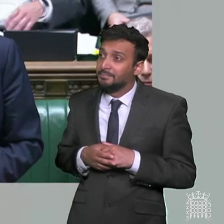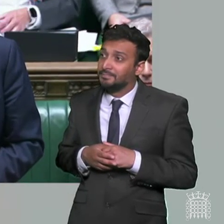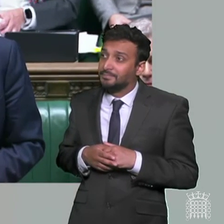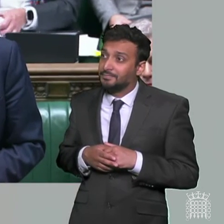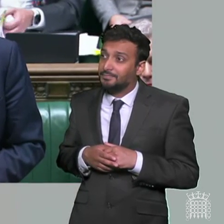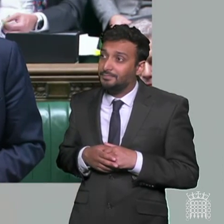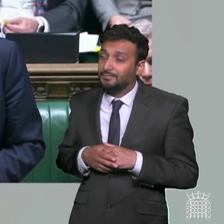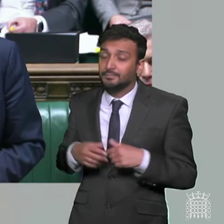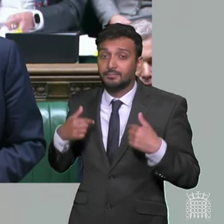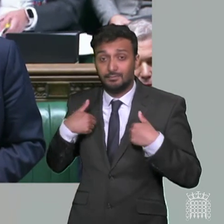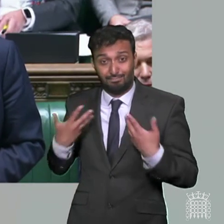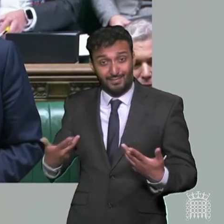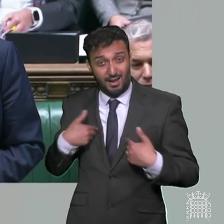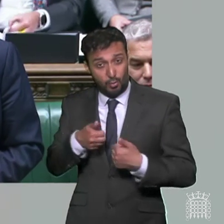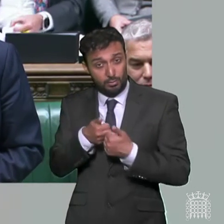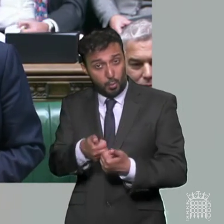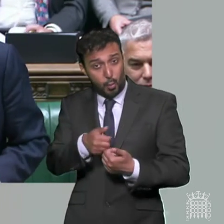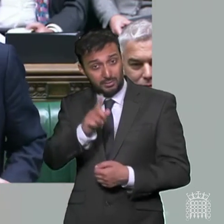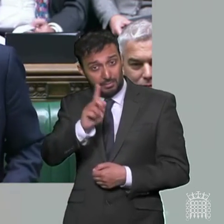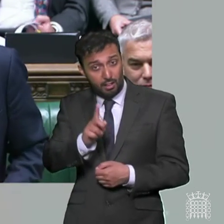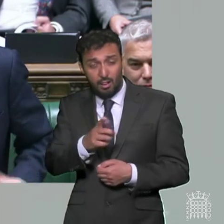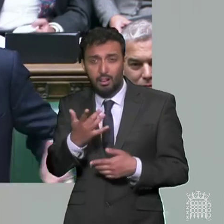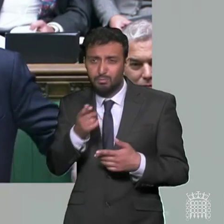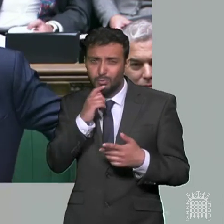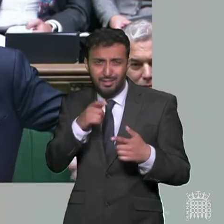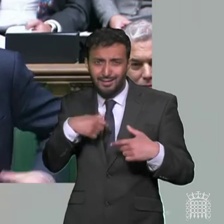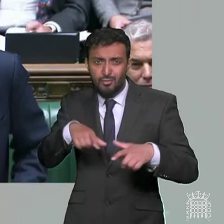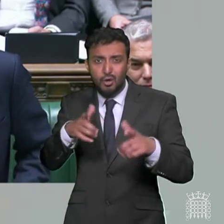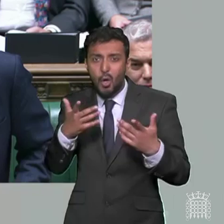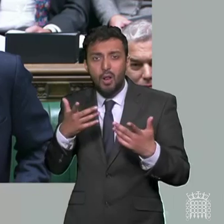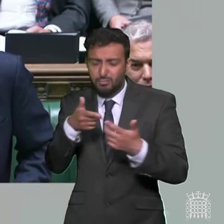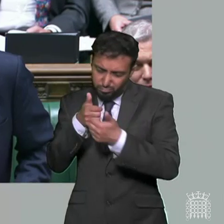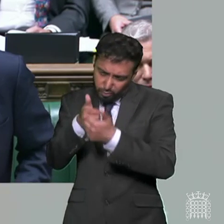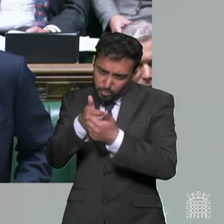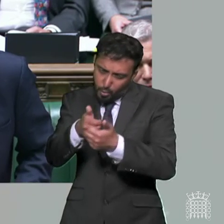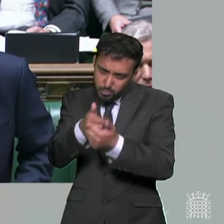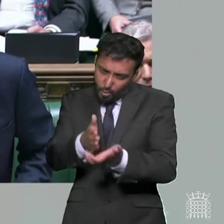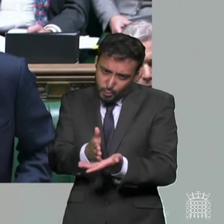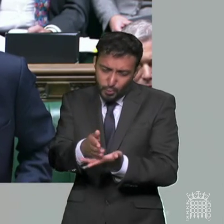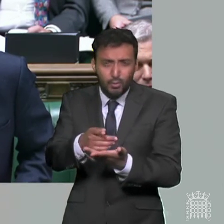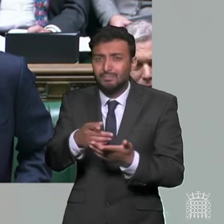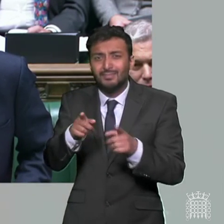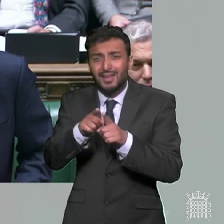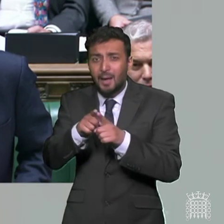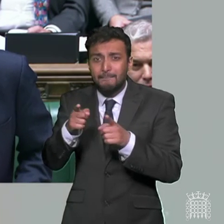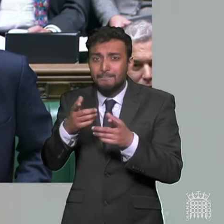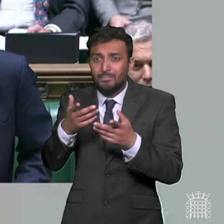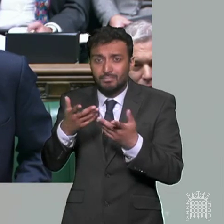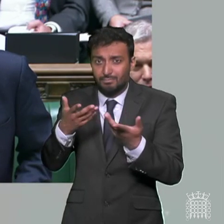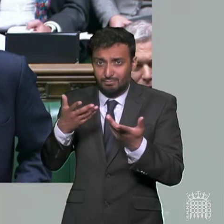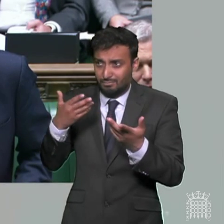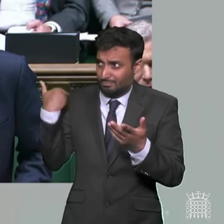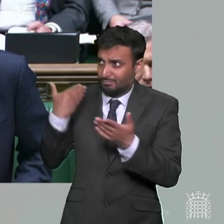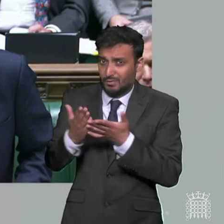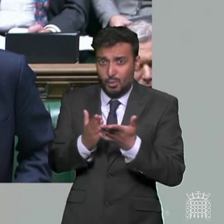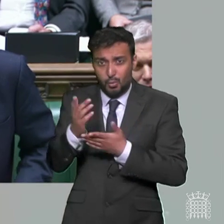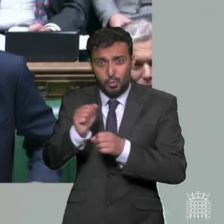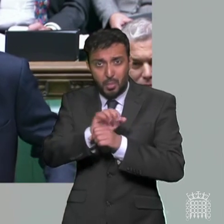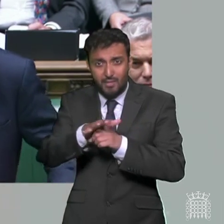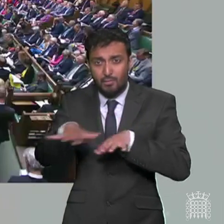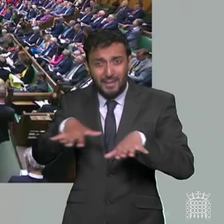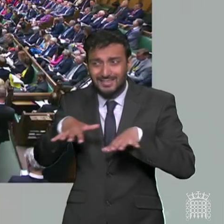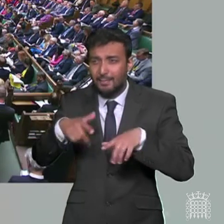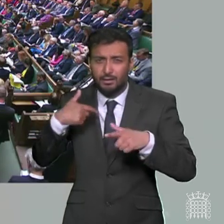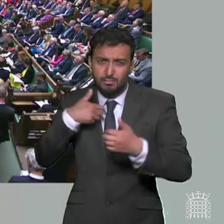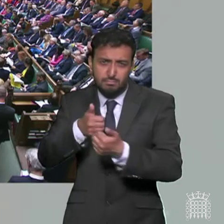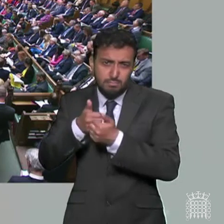We are not only supporting people now but will continue to put our arms around the people of this country, as we did during the pandemic and beyond.